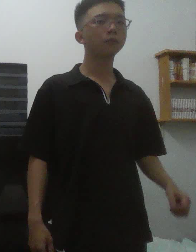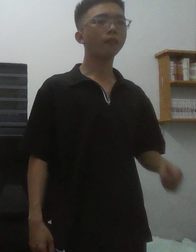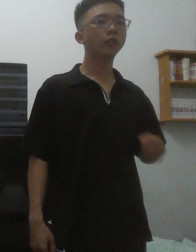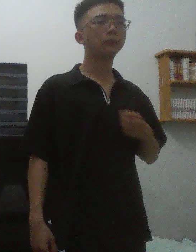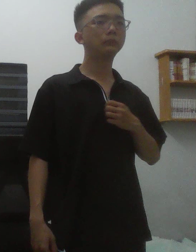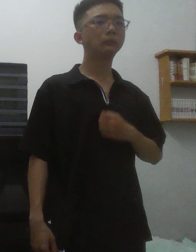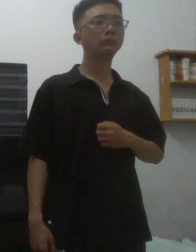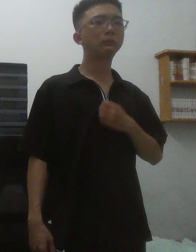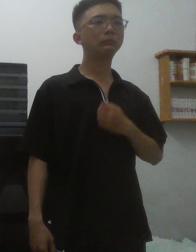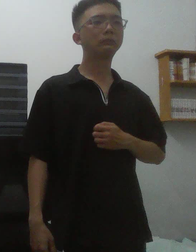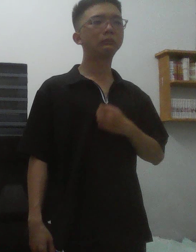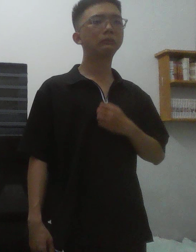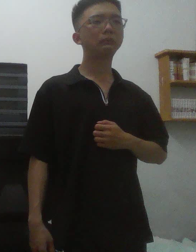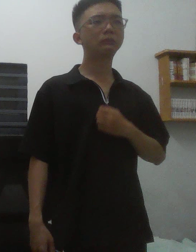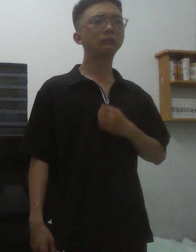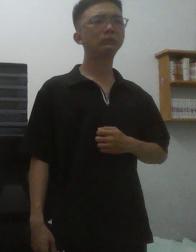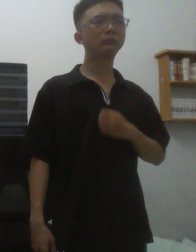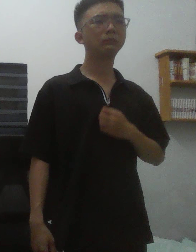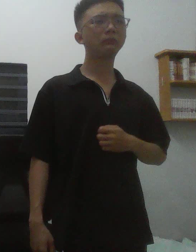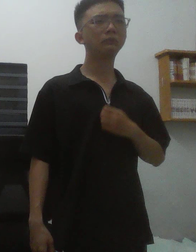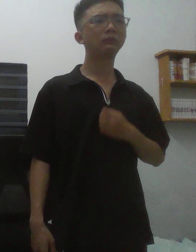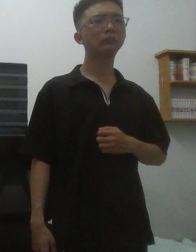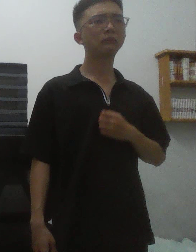ghen